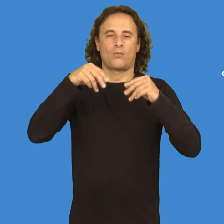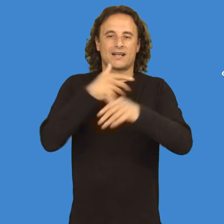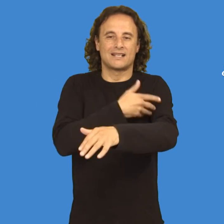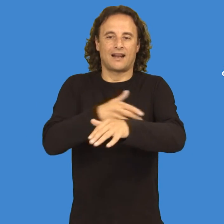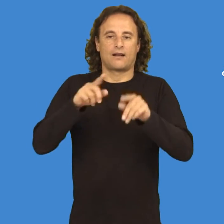sangre